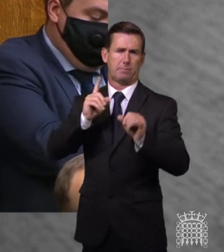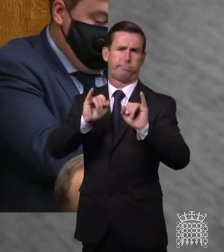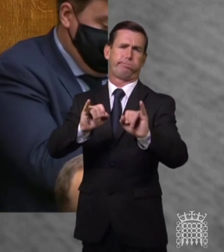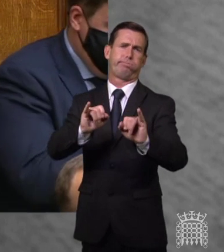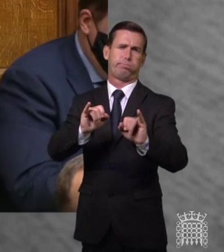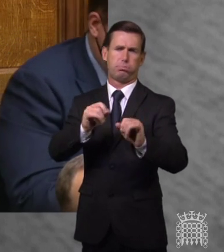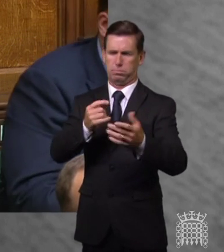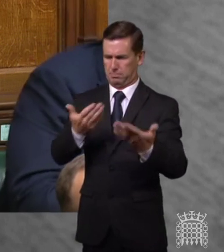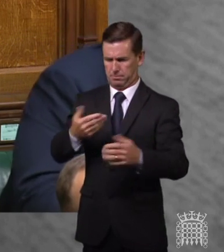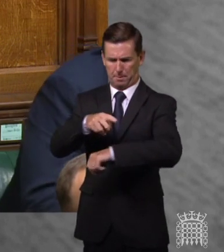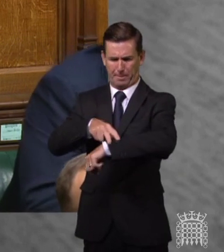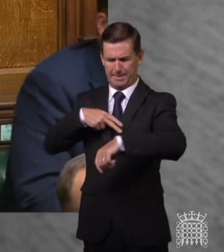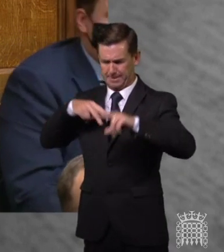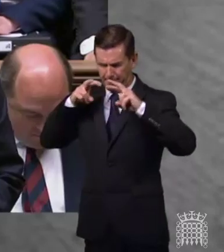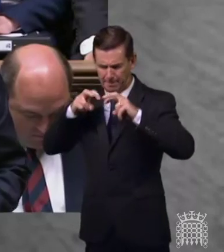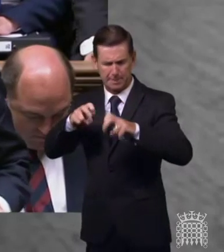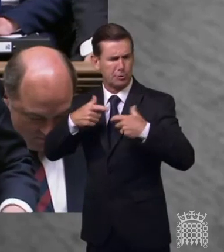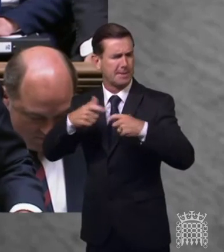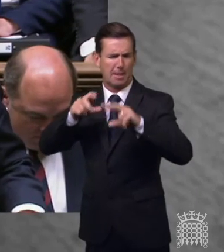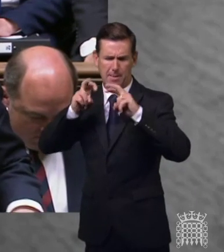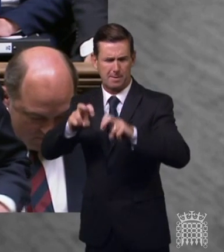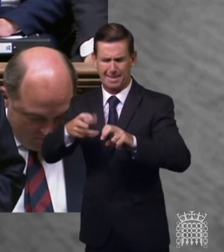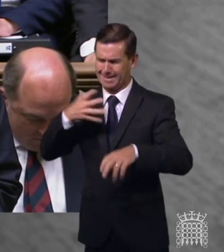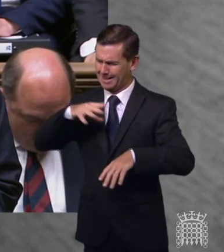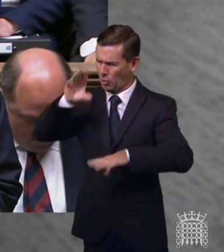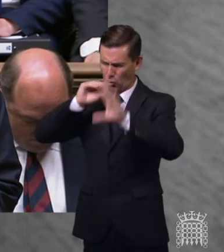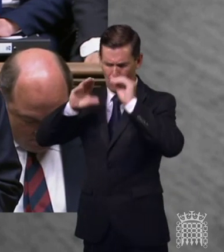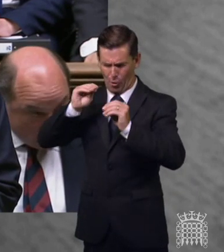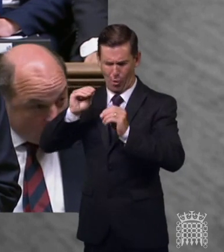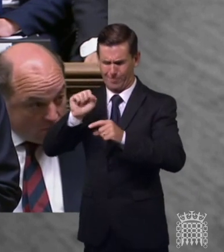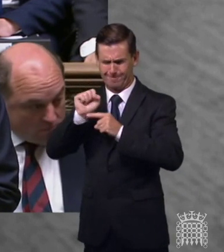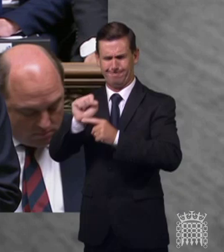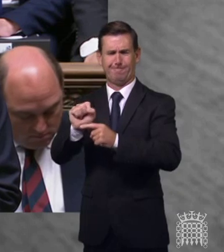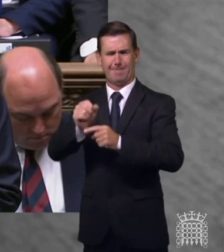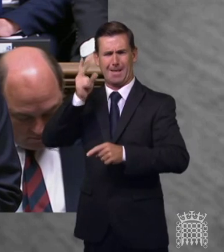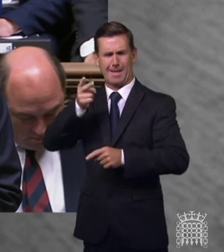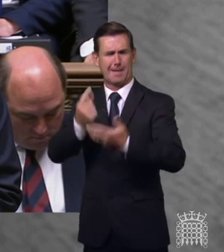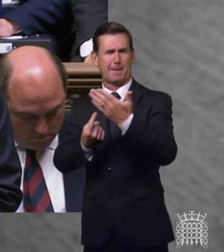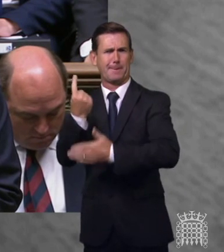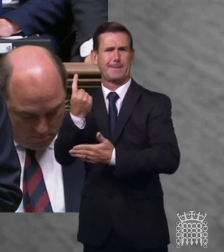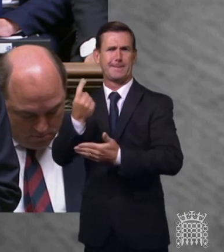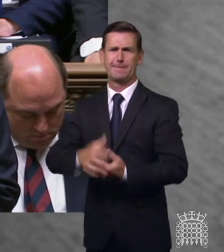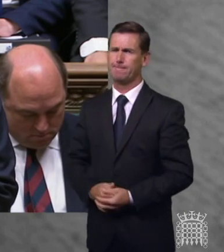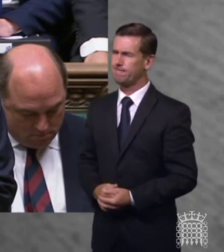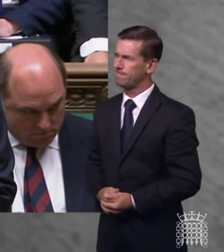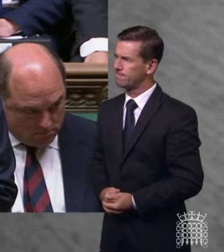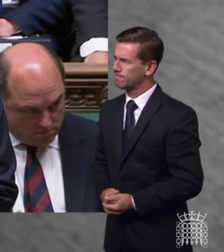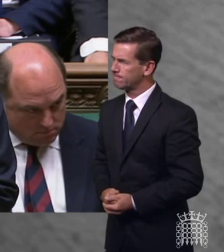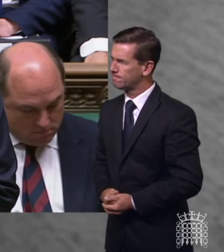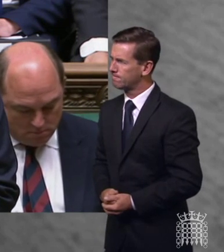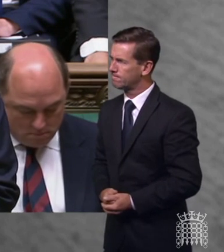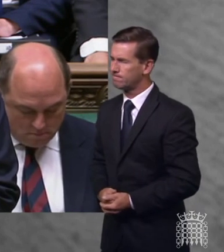Investigations are of course continuing, but we will learn every possible lesson from this tragedy.